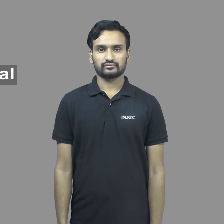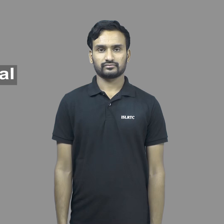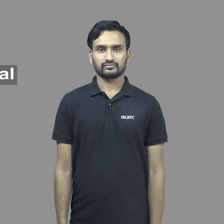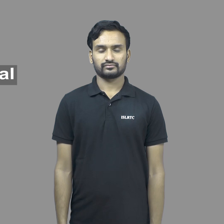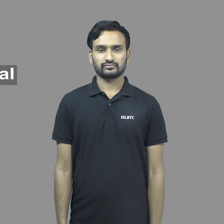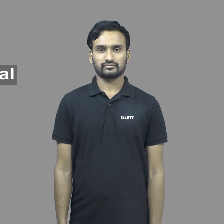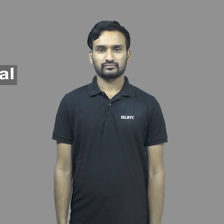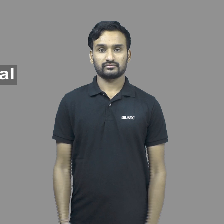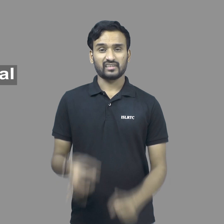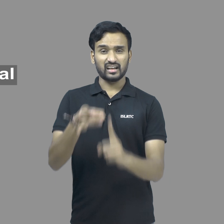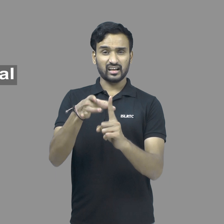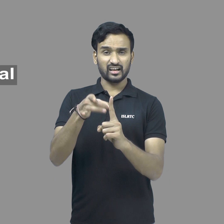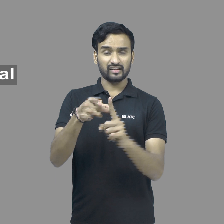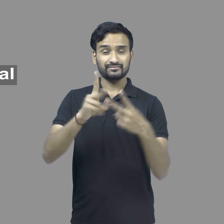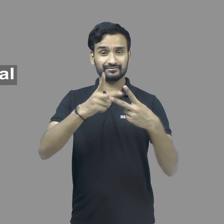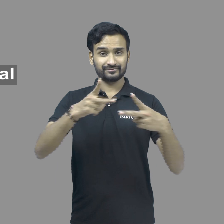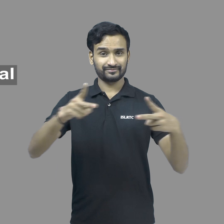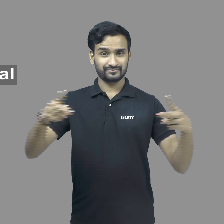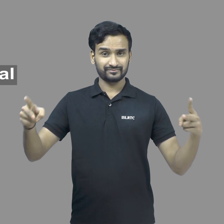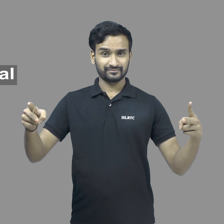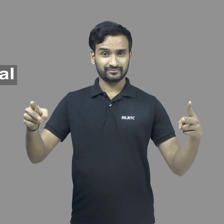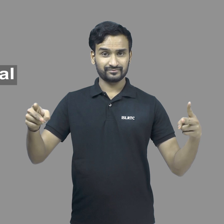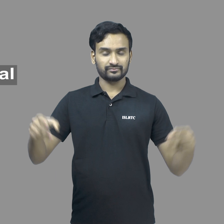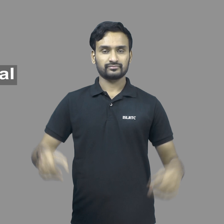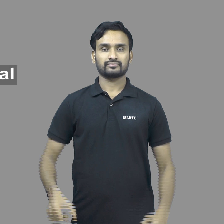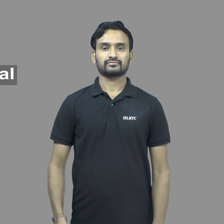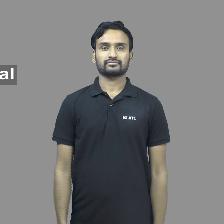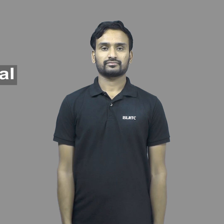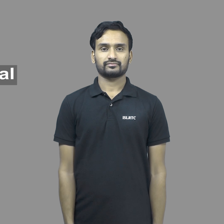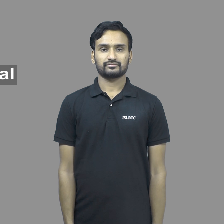Metal